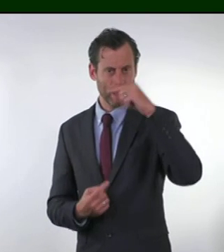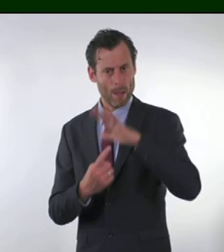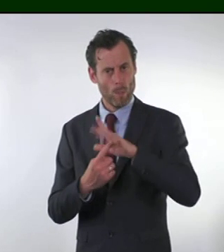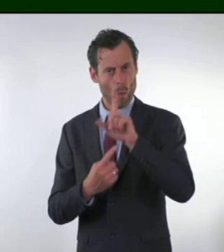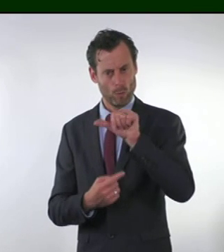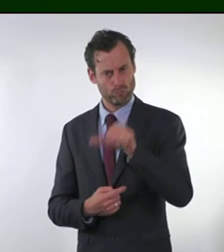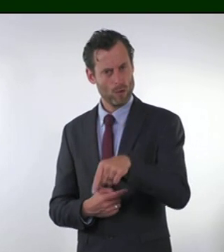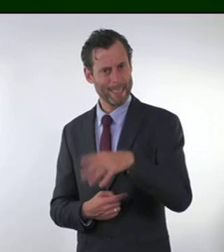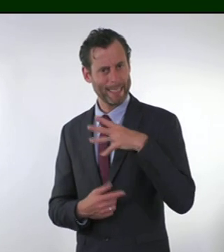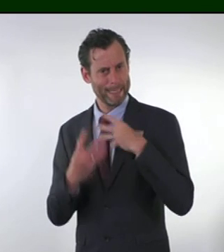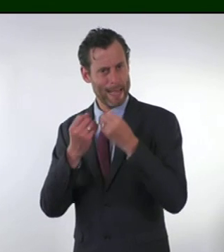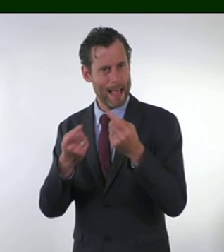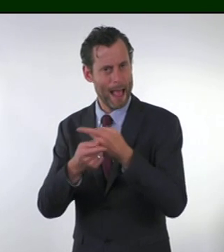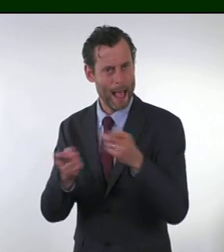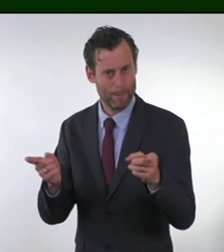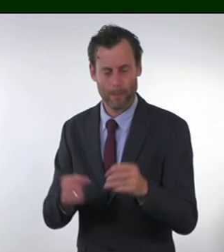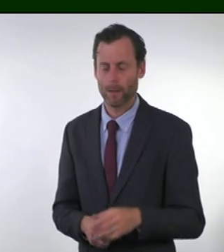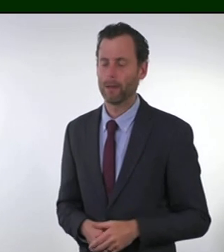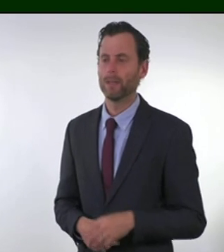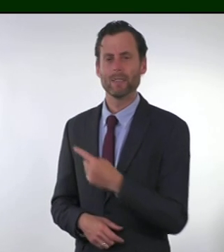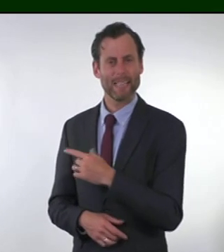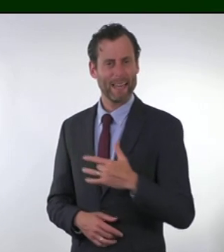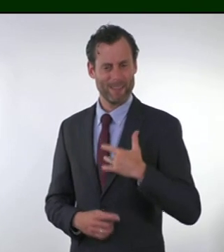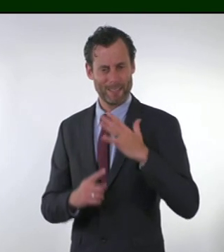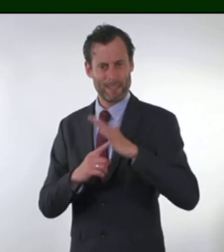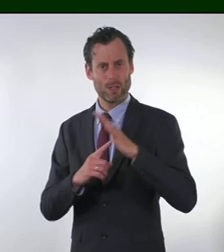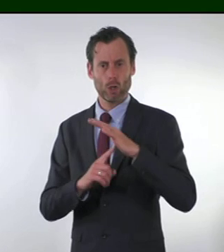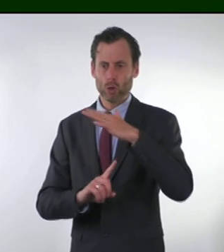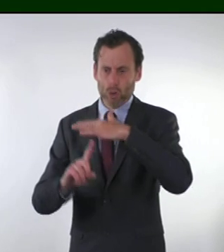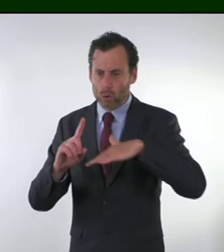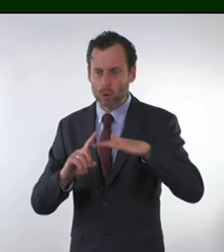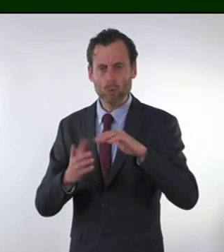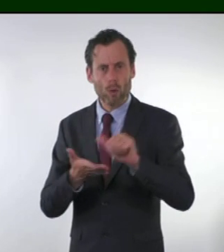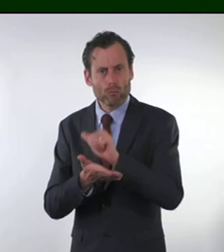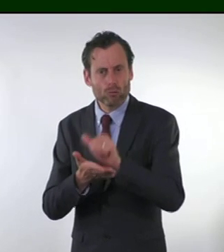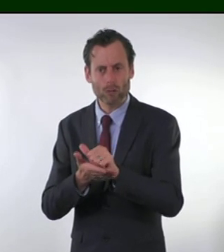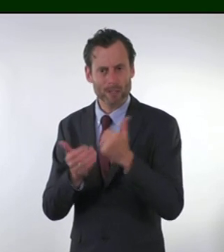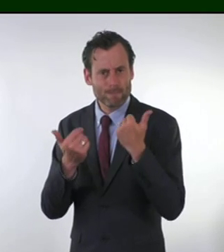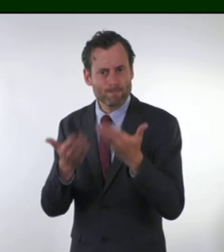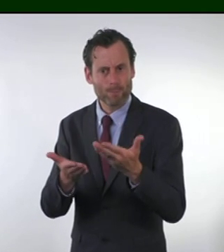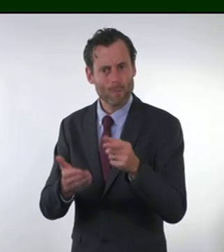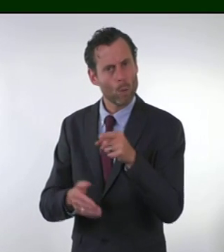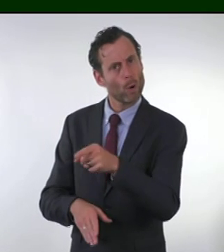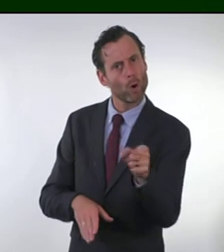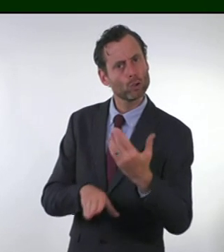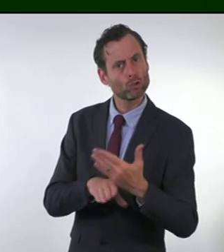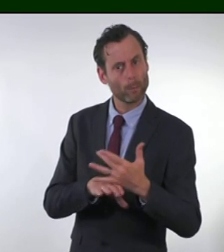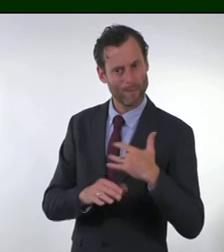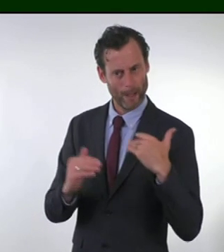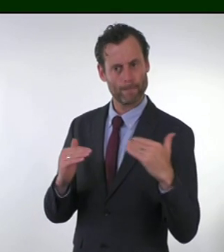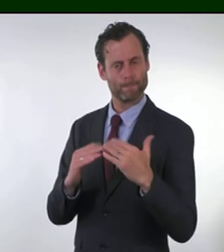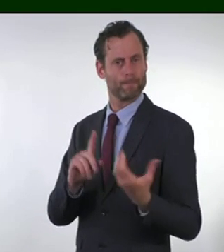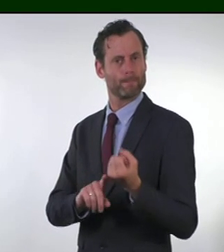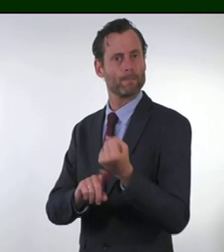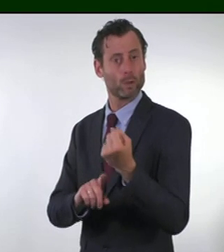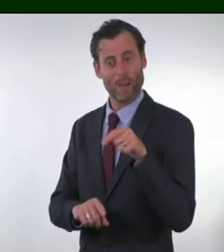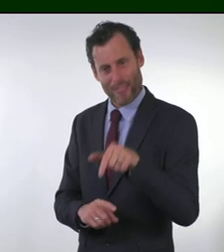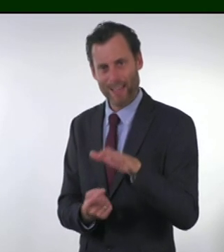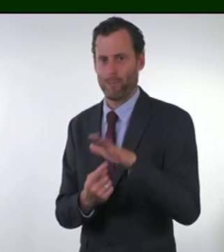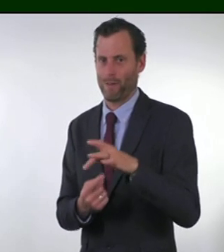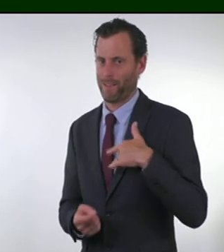His responses have oftentimes mentioned the social justice imperative behind his plan for jobs, which I think will strike many in the country as absolutely right.